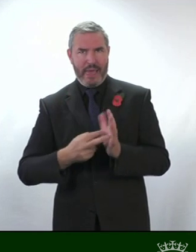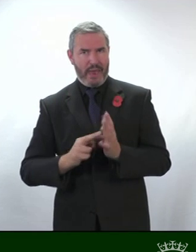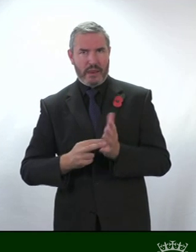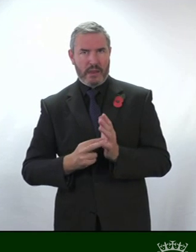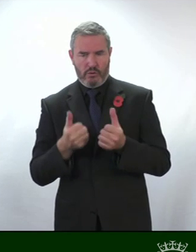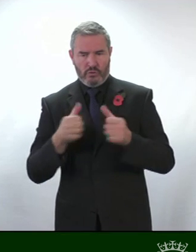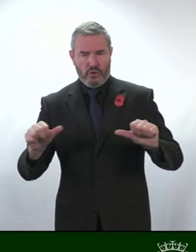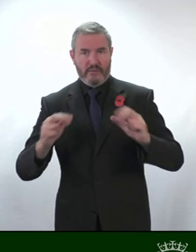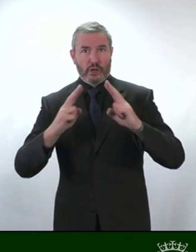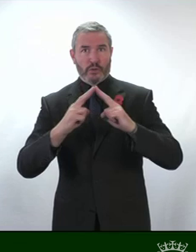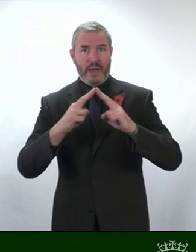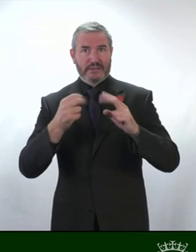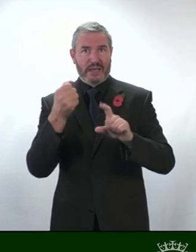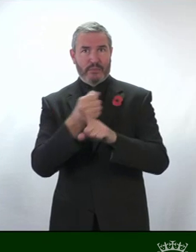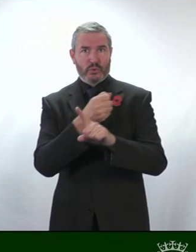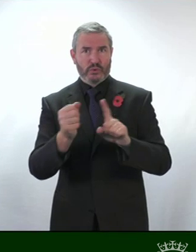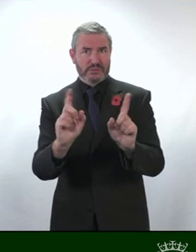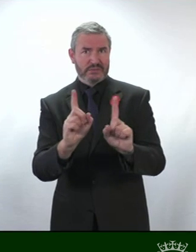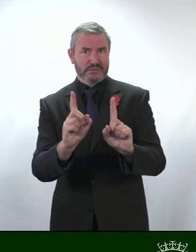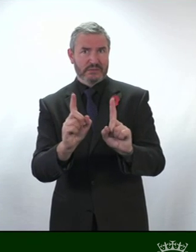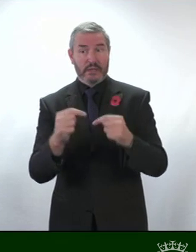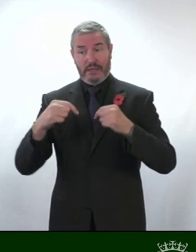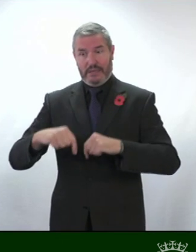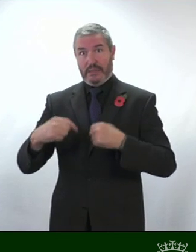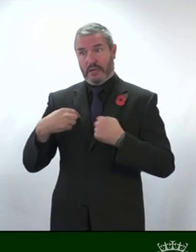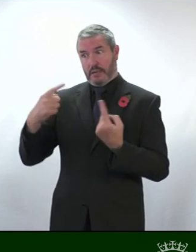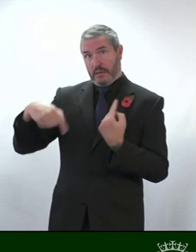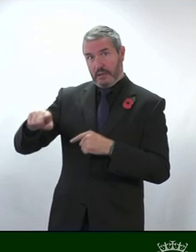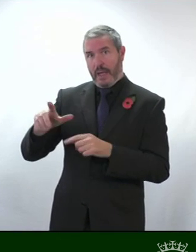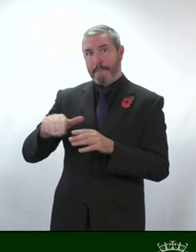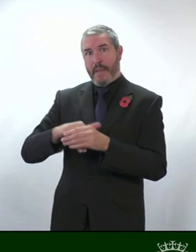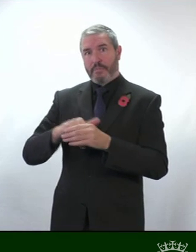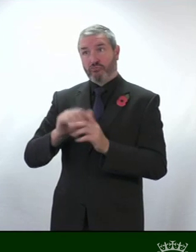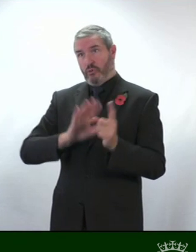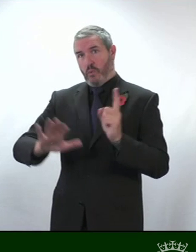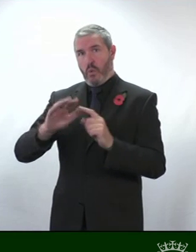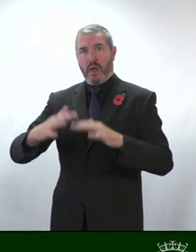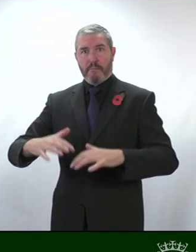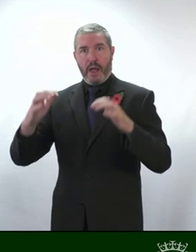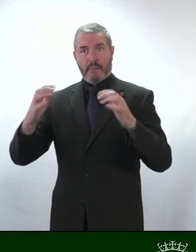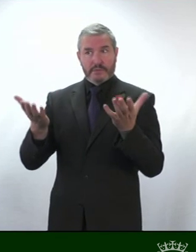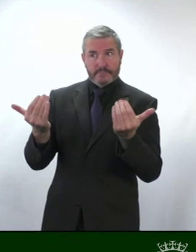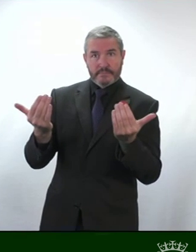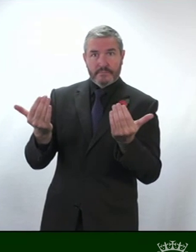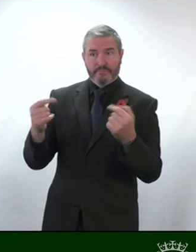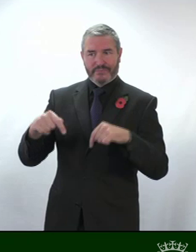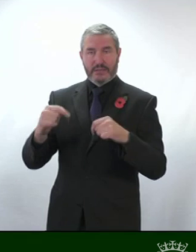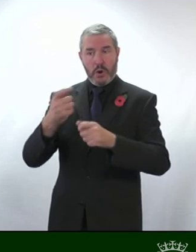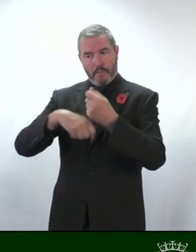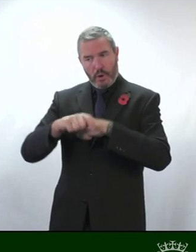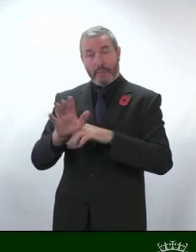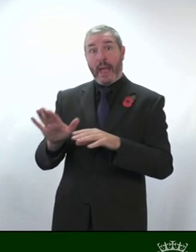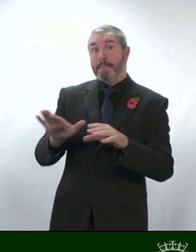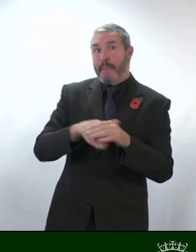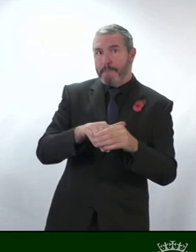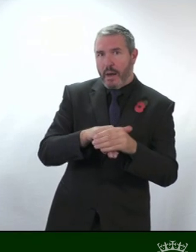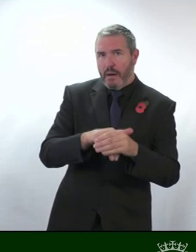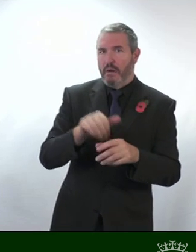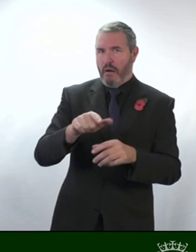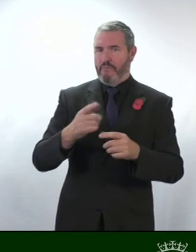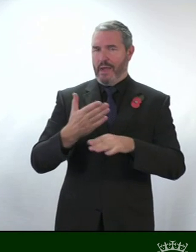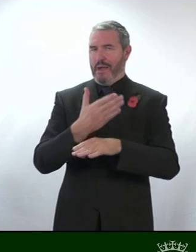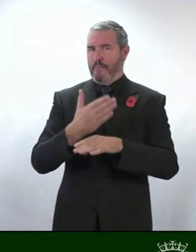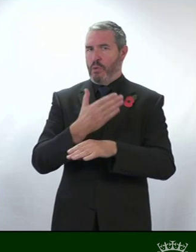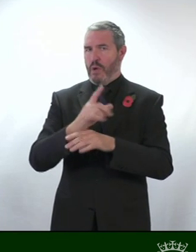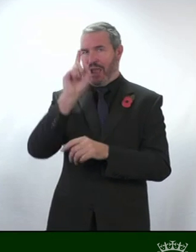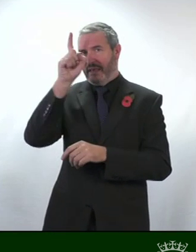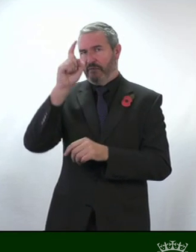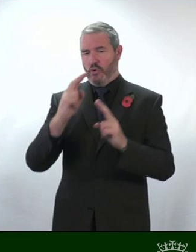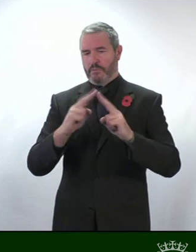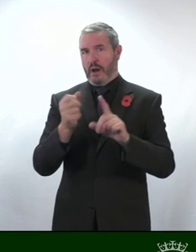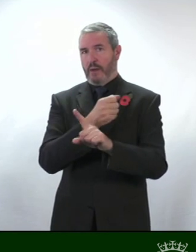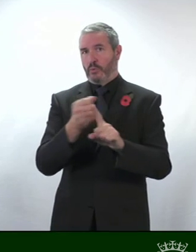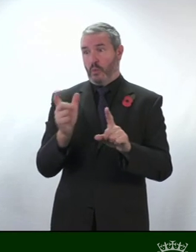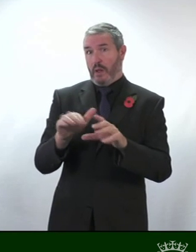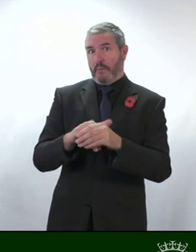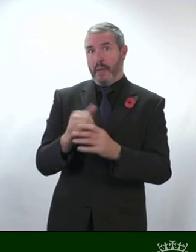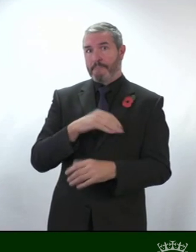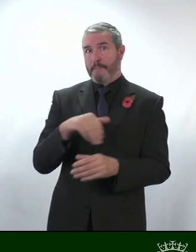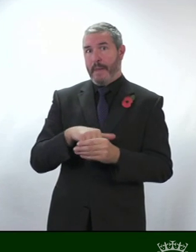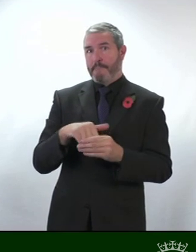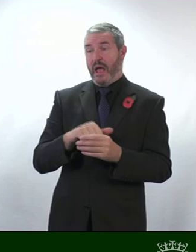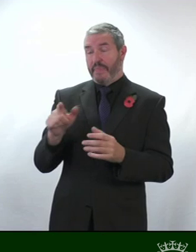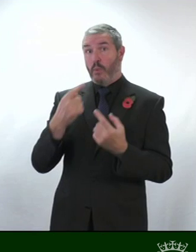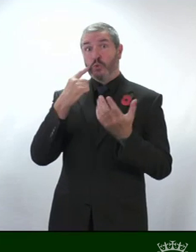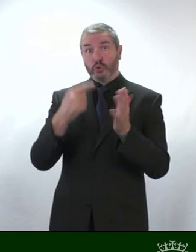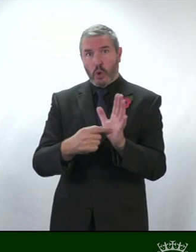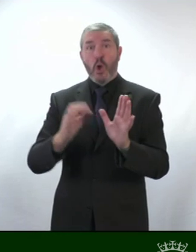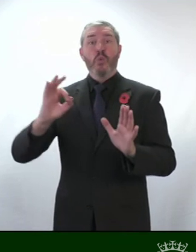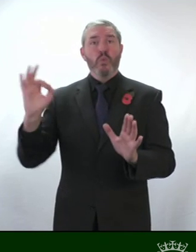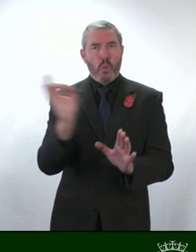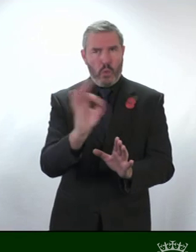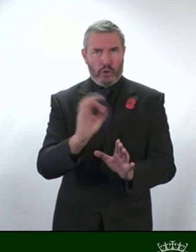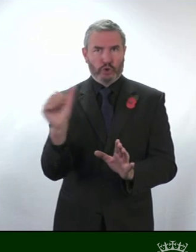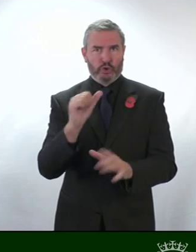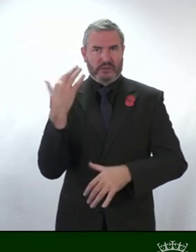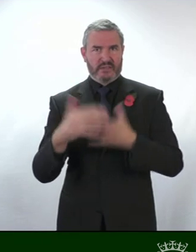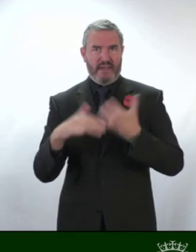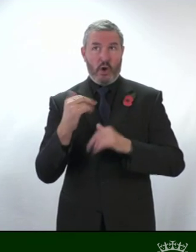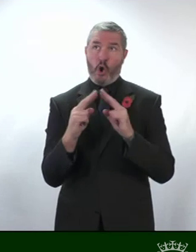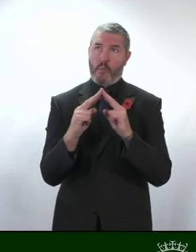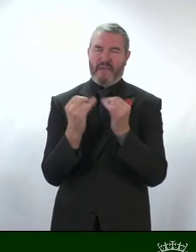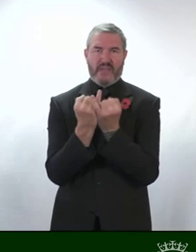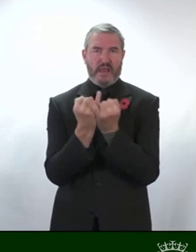Will he also join me, South Wales police and Members from across the House in himself becoming a member of the Employers’ Initiative on Domestic Abuse, to send a clear signal that no one should have to live with violence in their home?